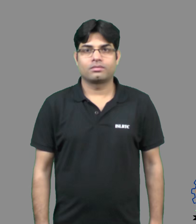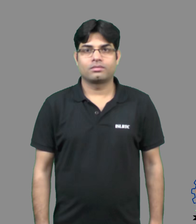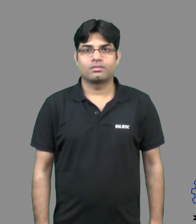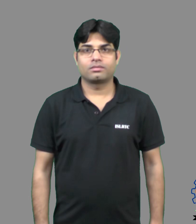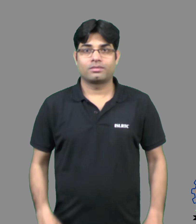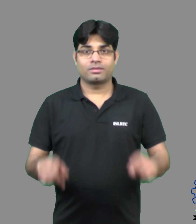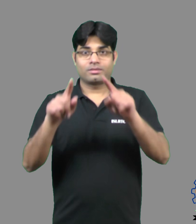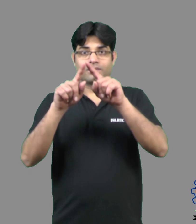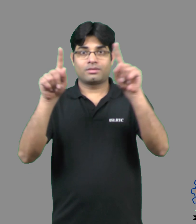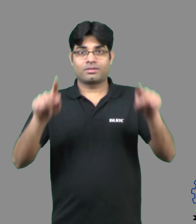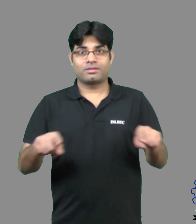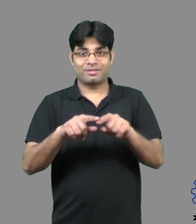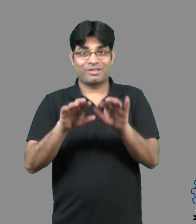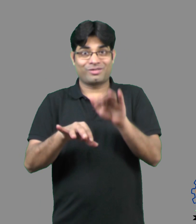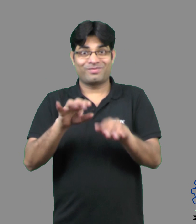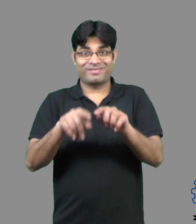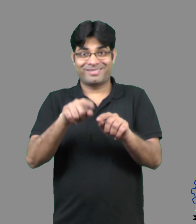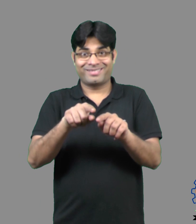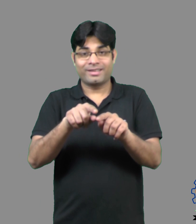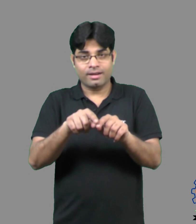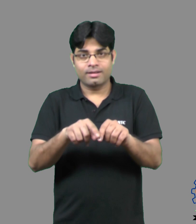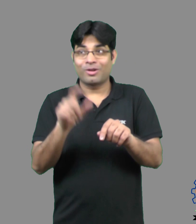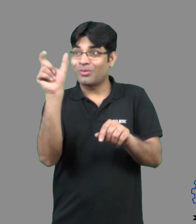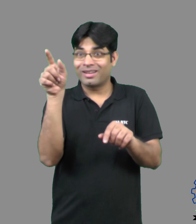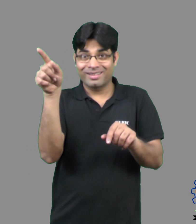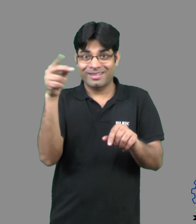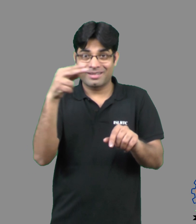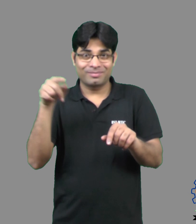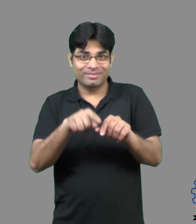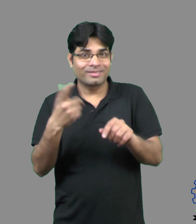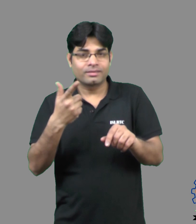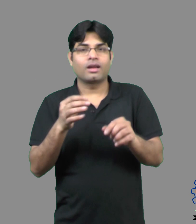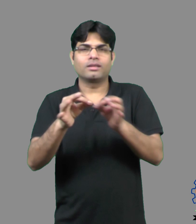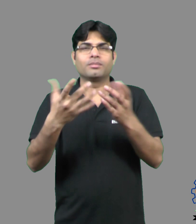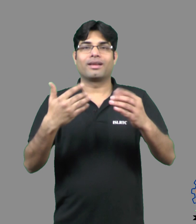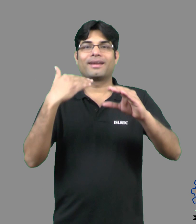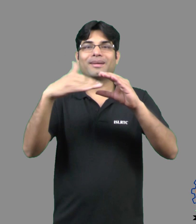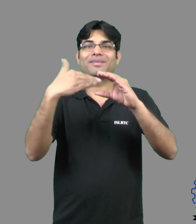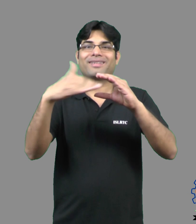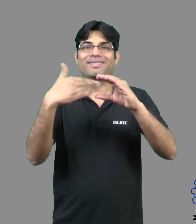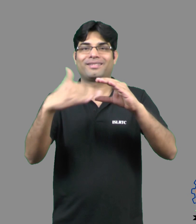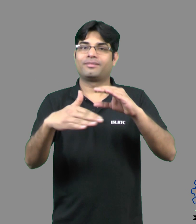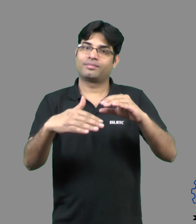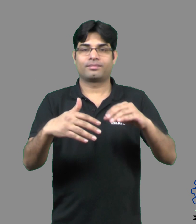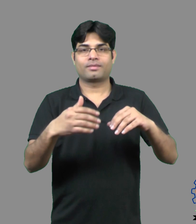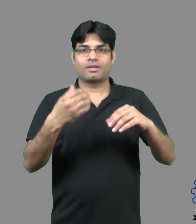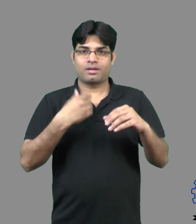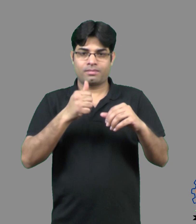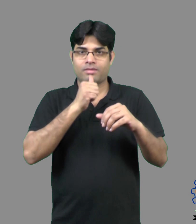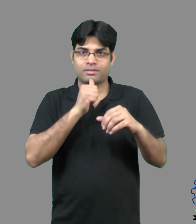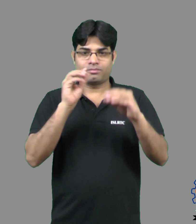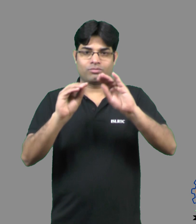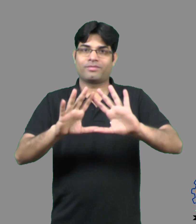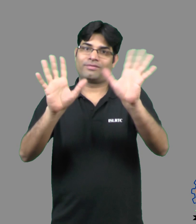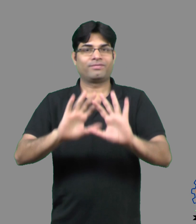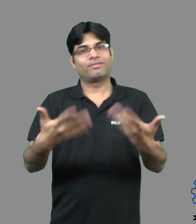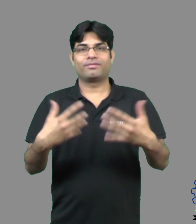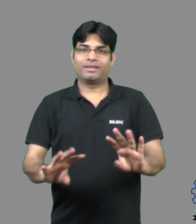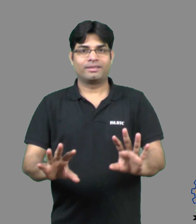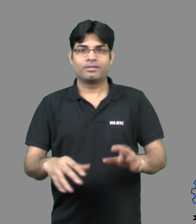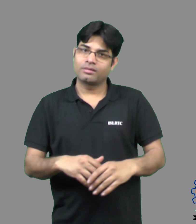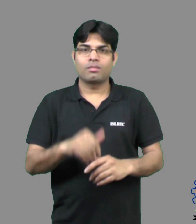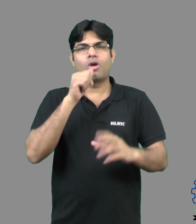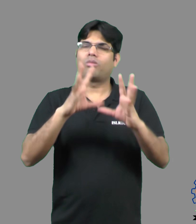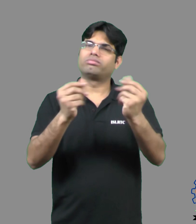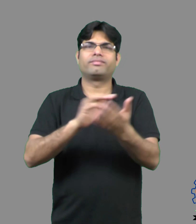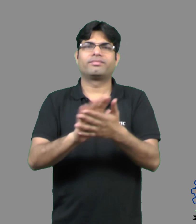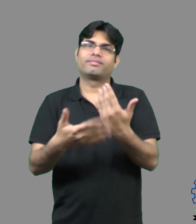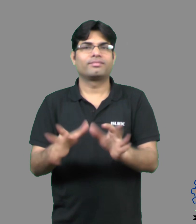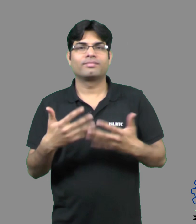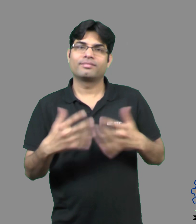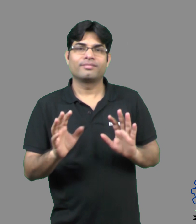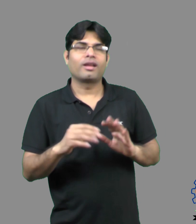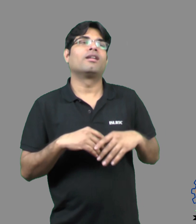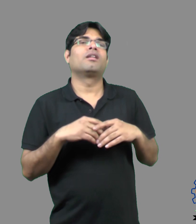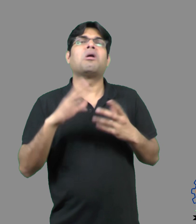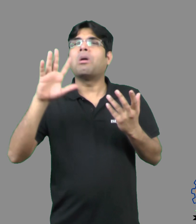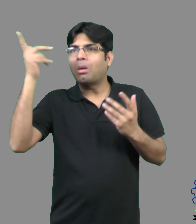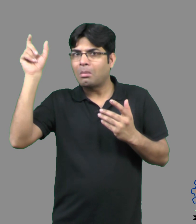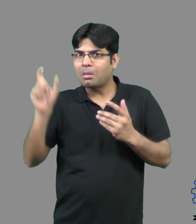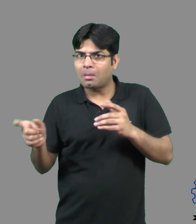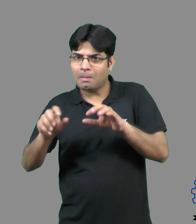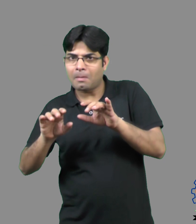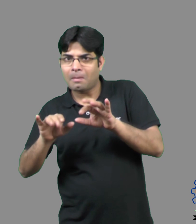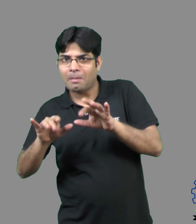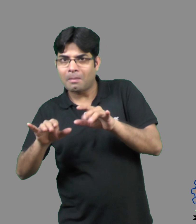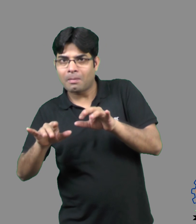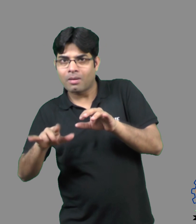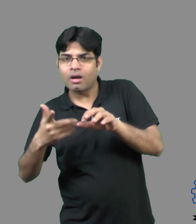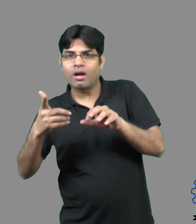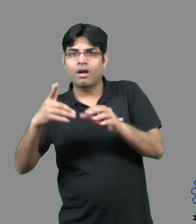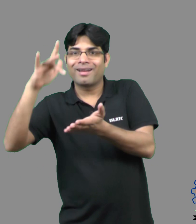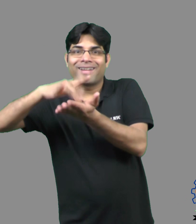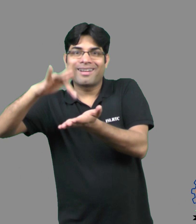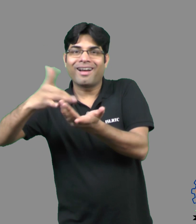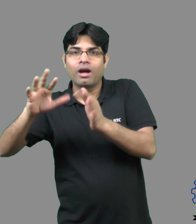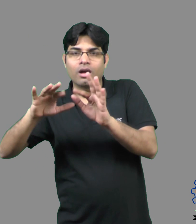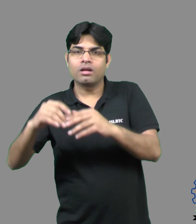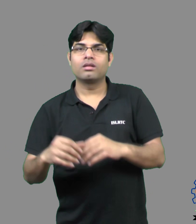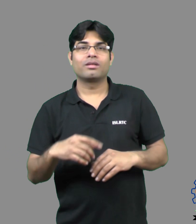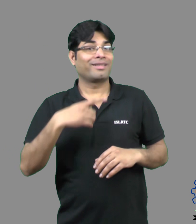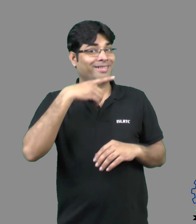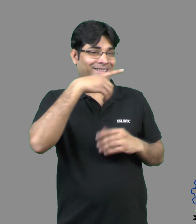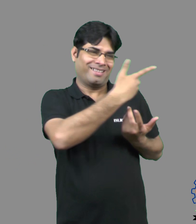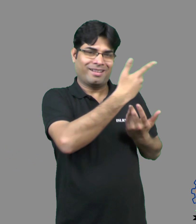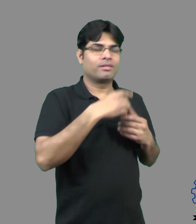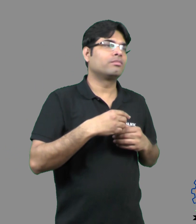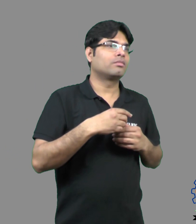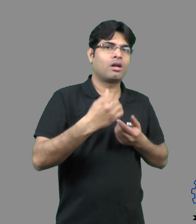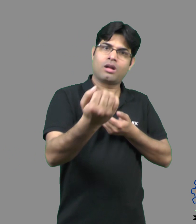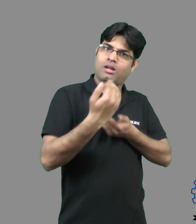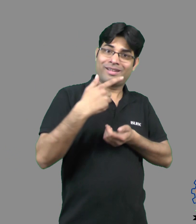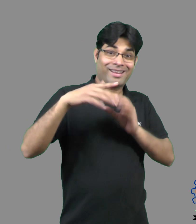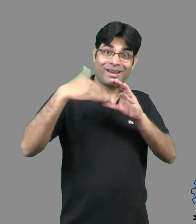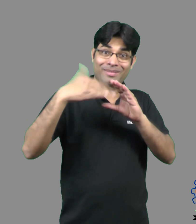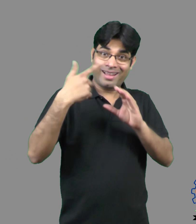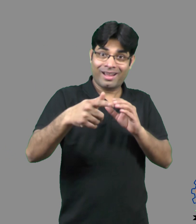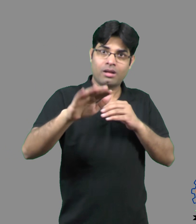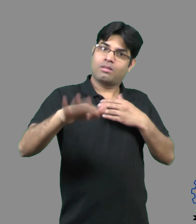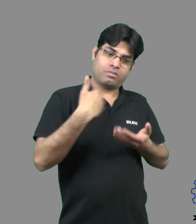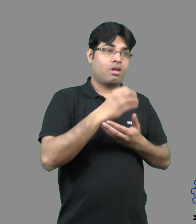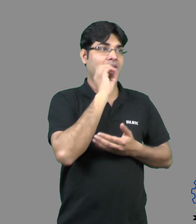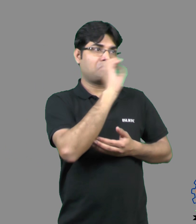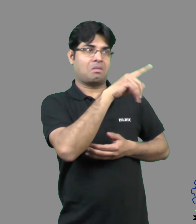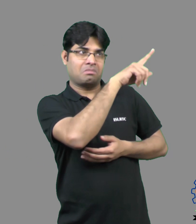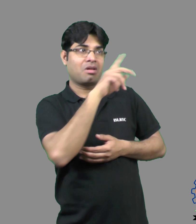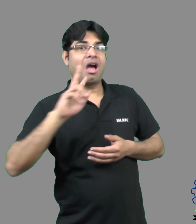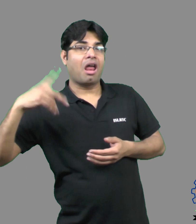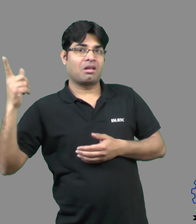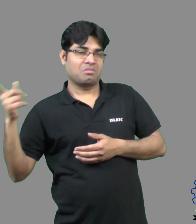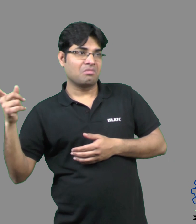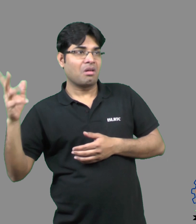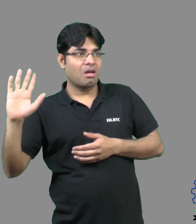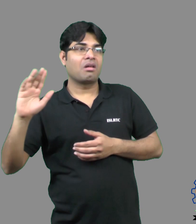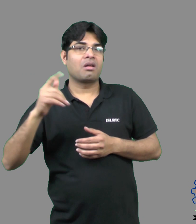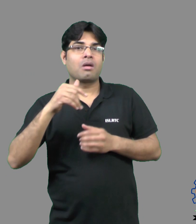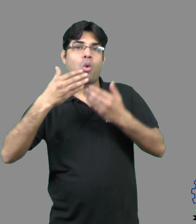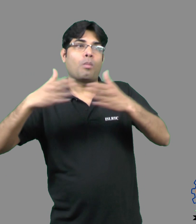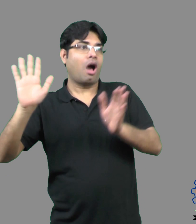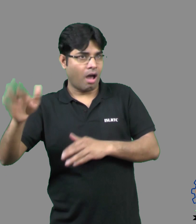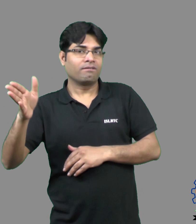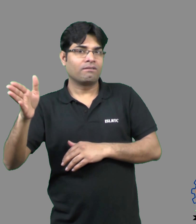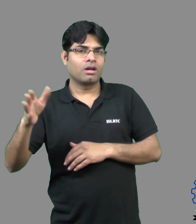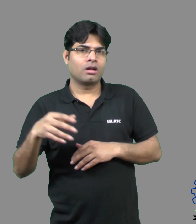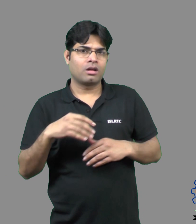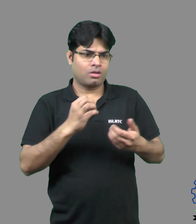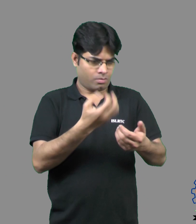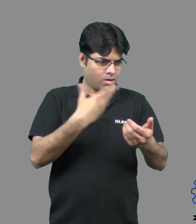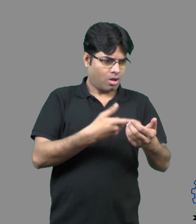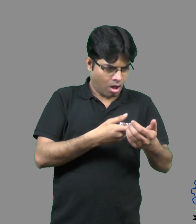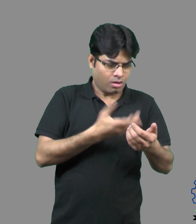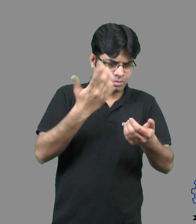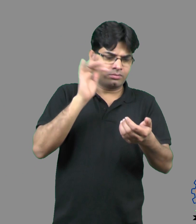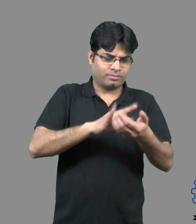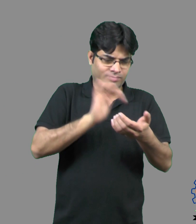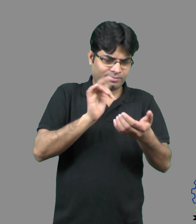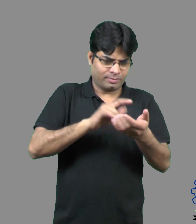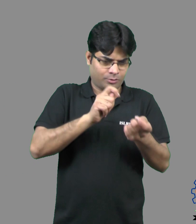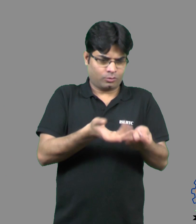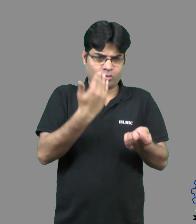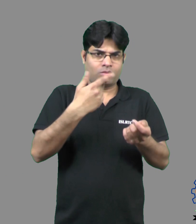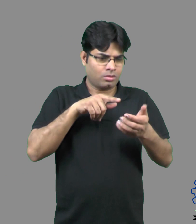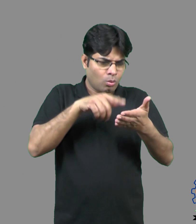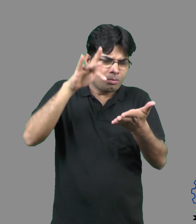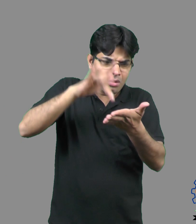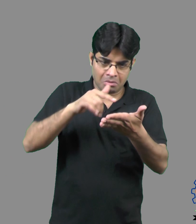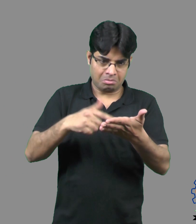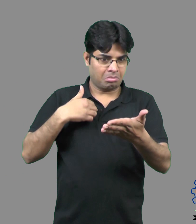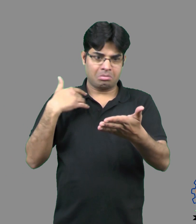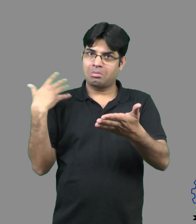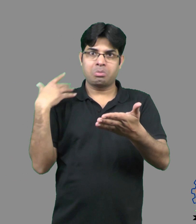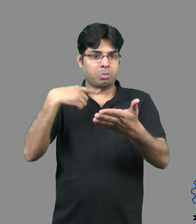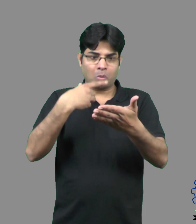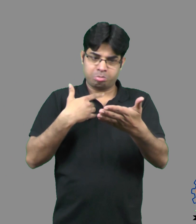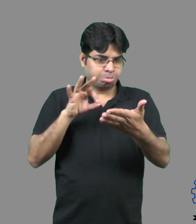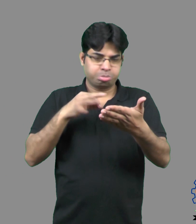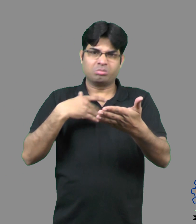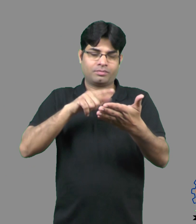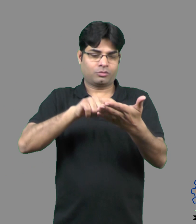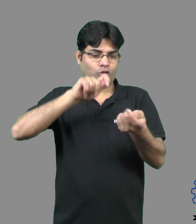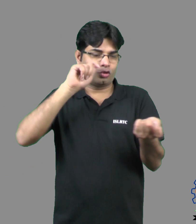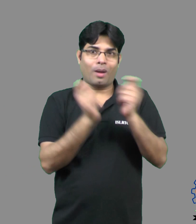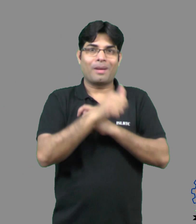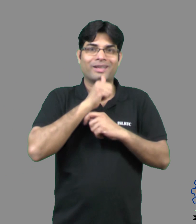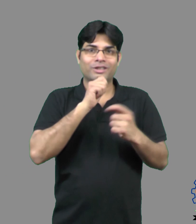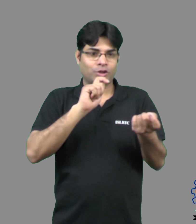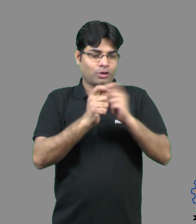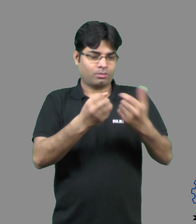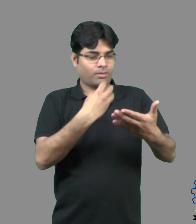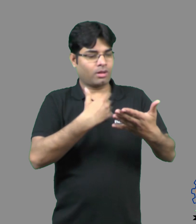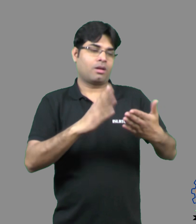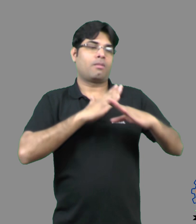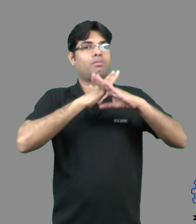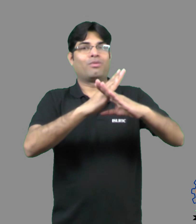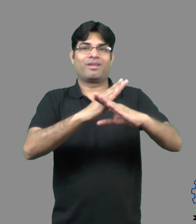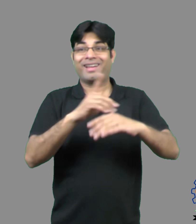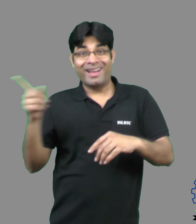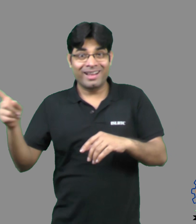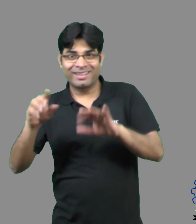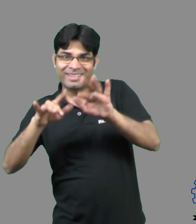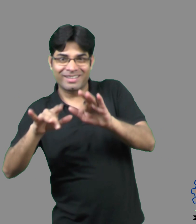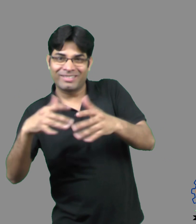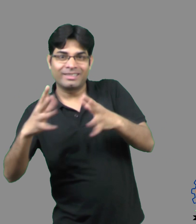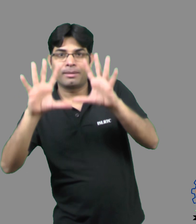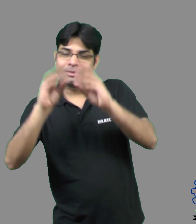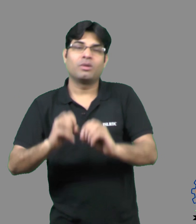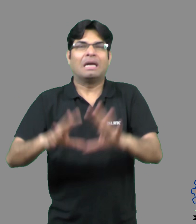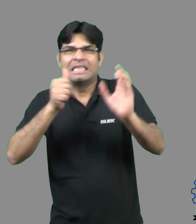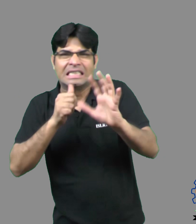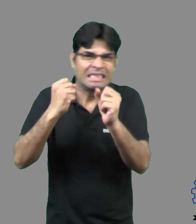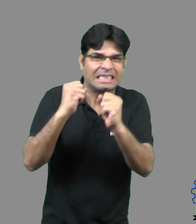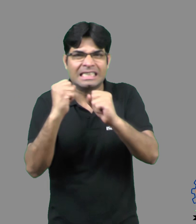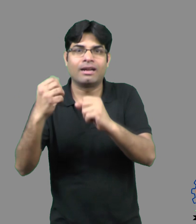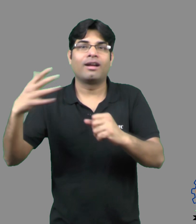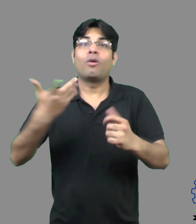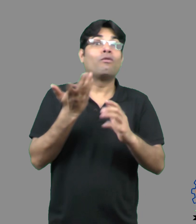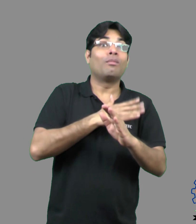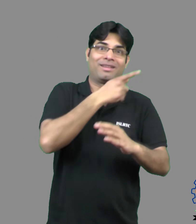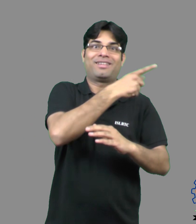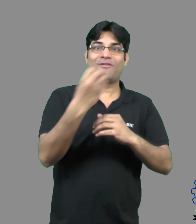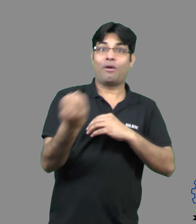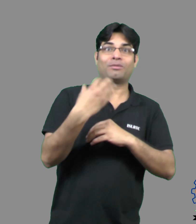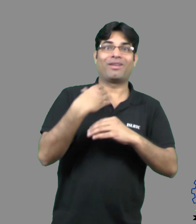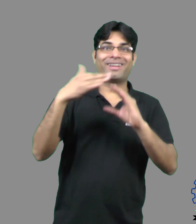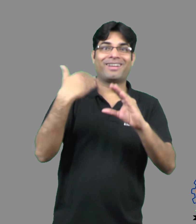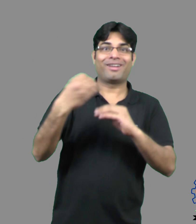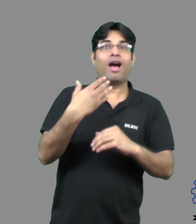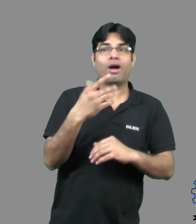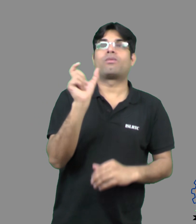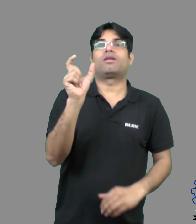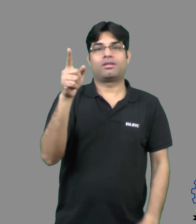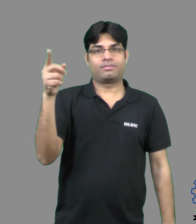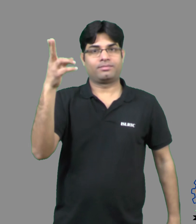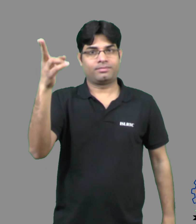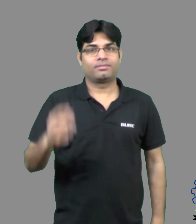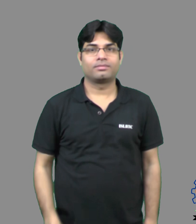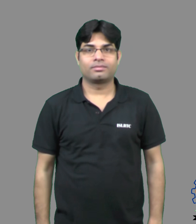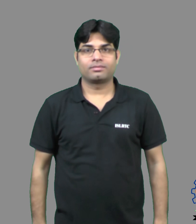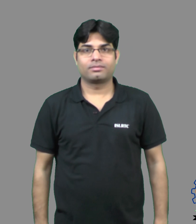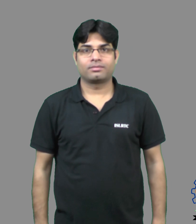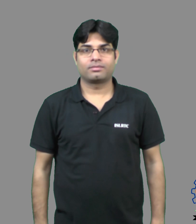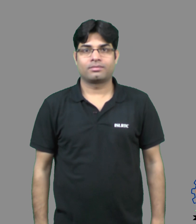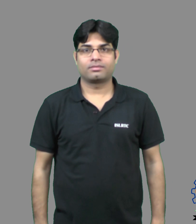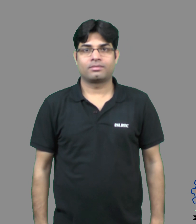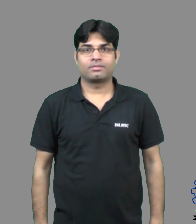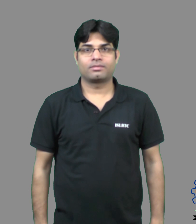Intrusion Detection